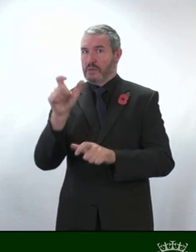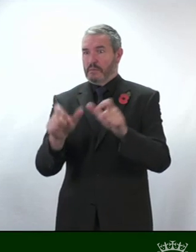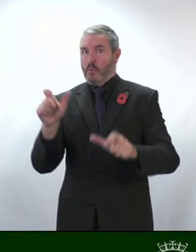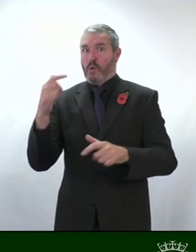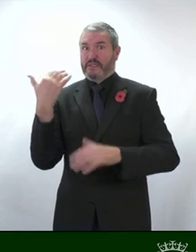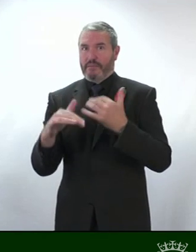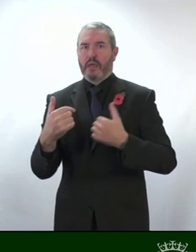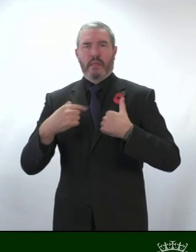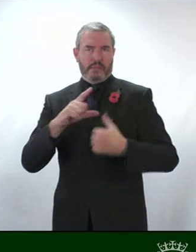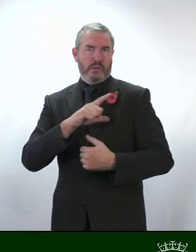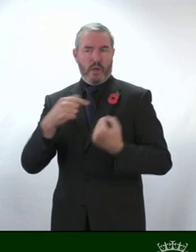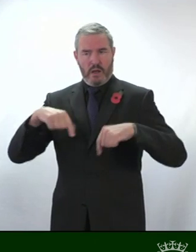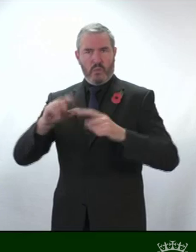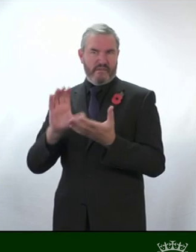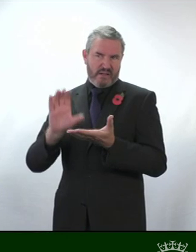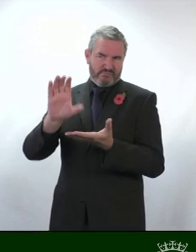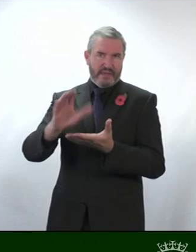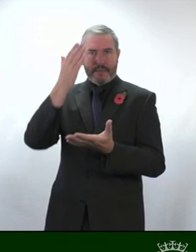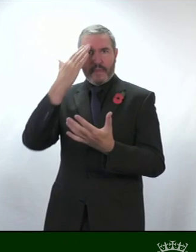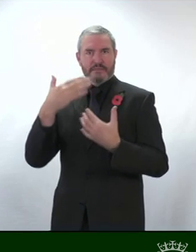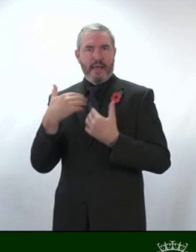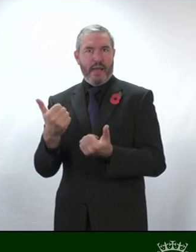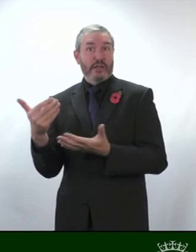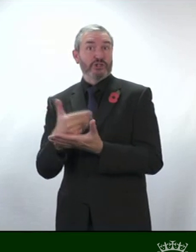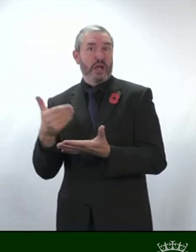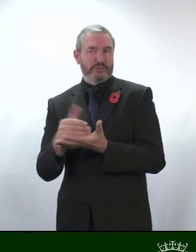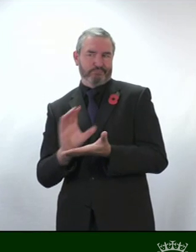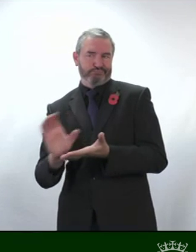That is why we are investing massively in mental health and mental health charities.